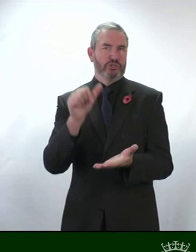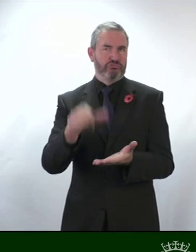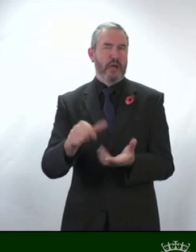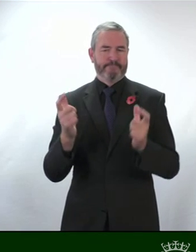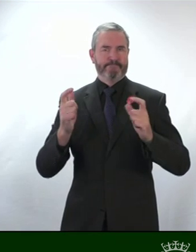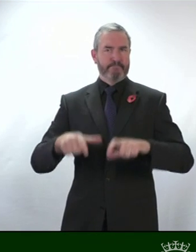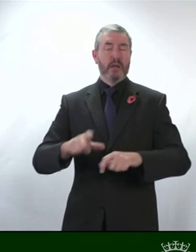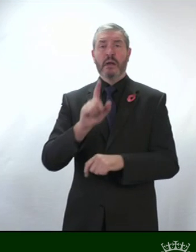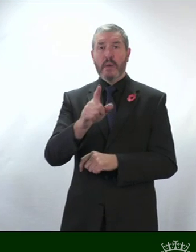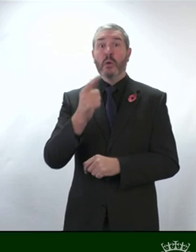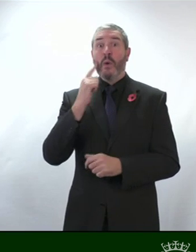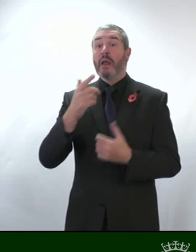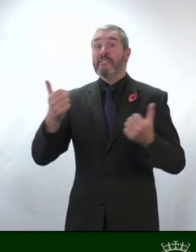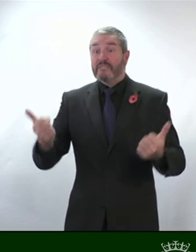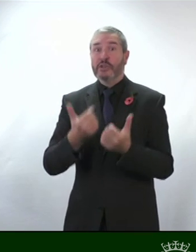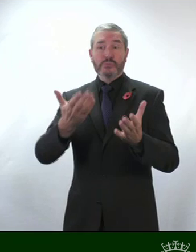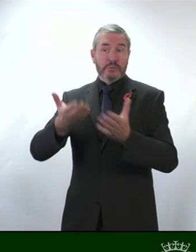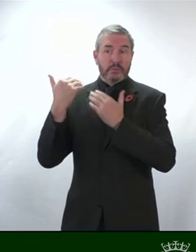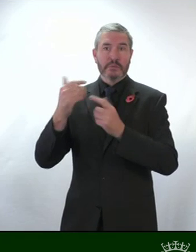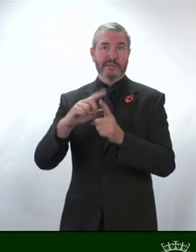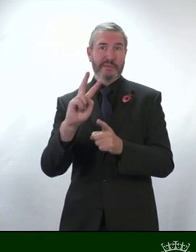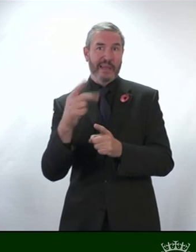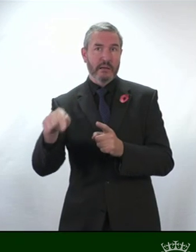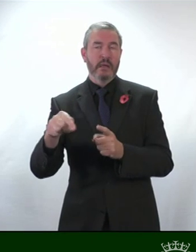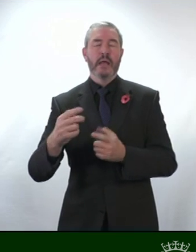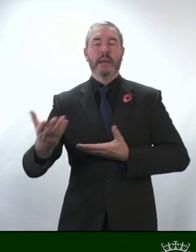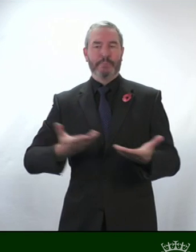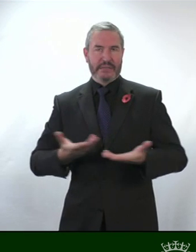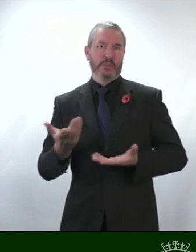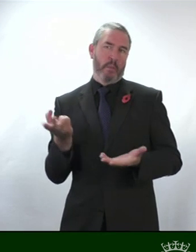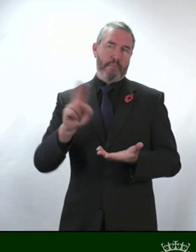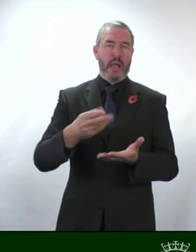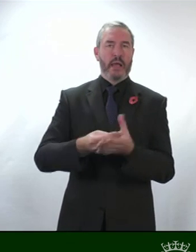However, once we are through this period, it is business that will restore the economy.